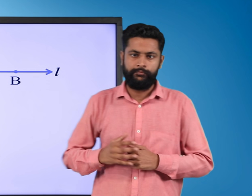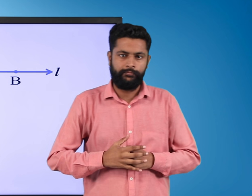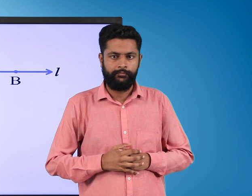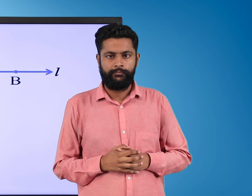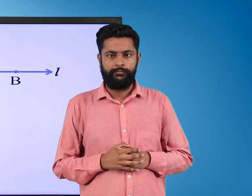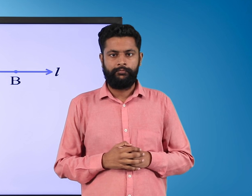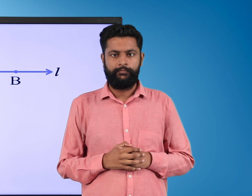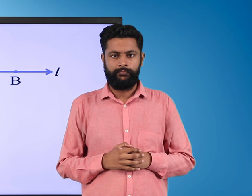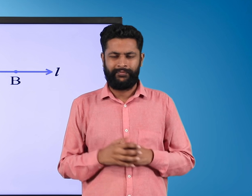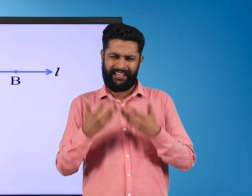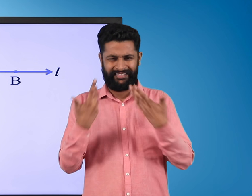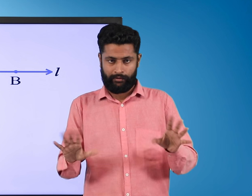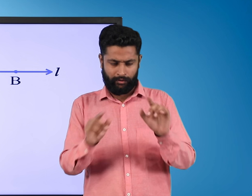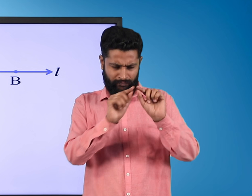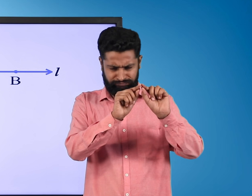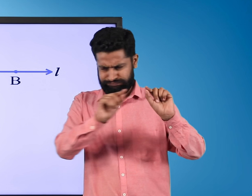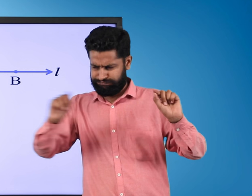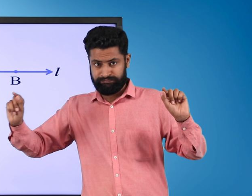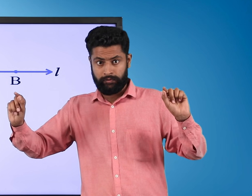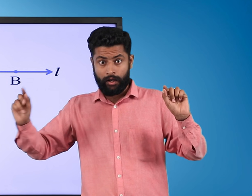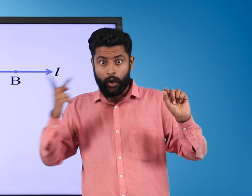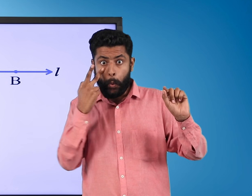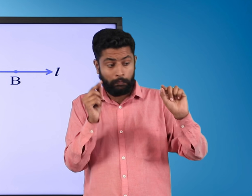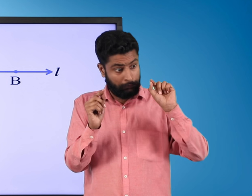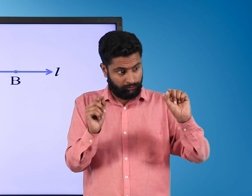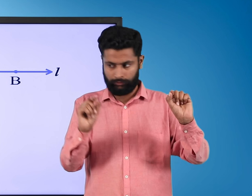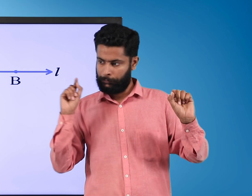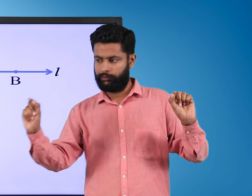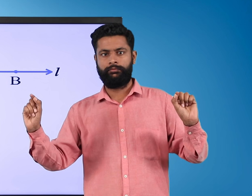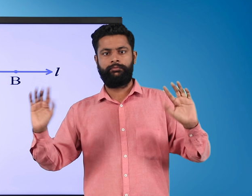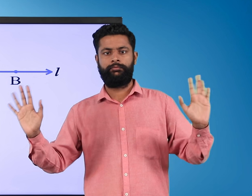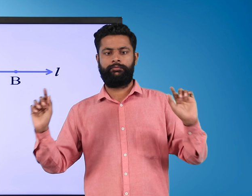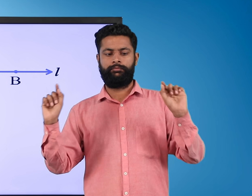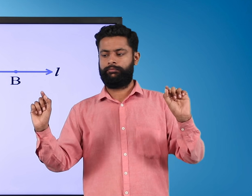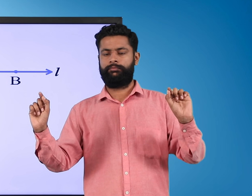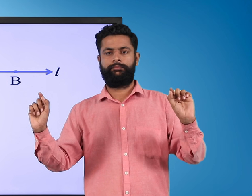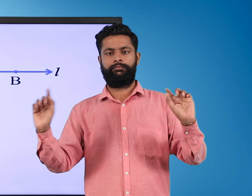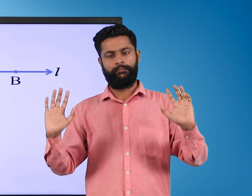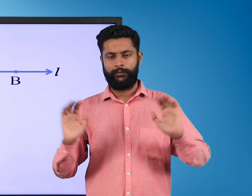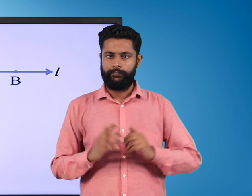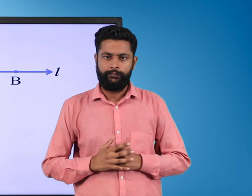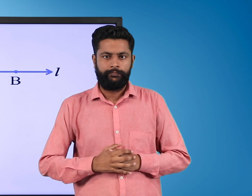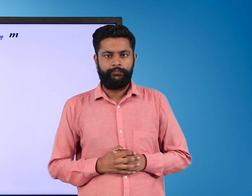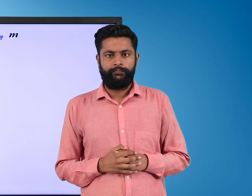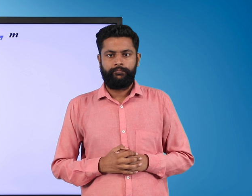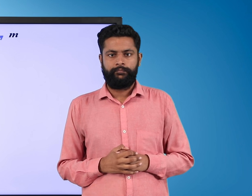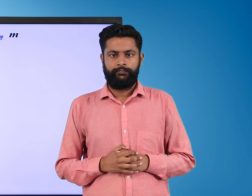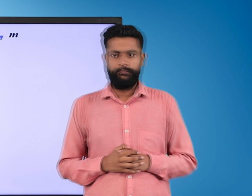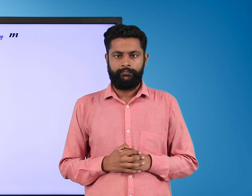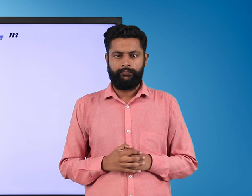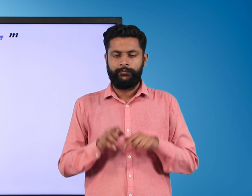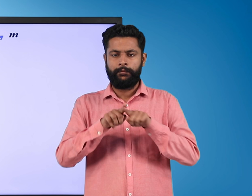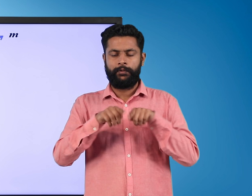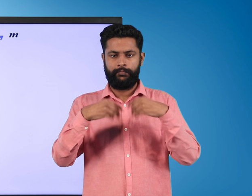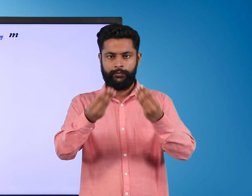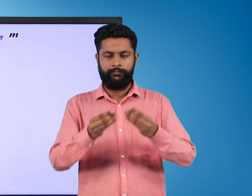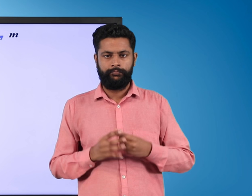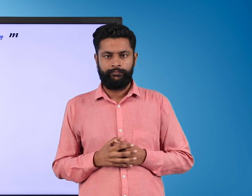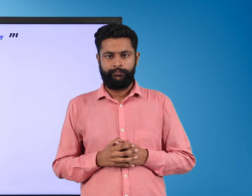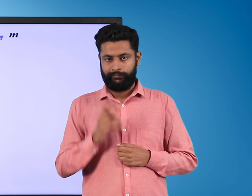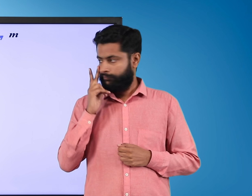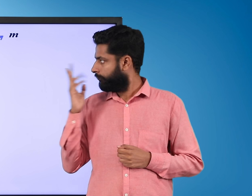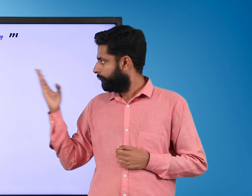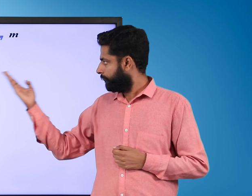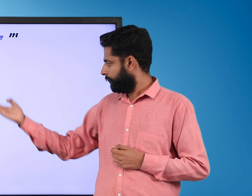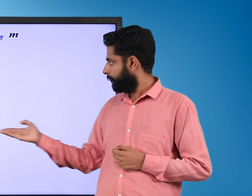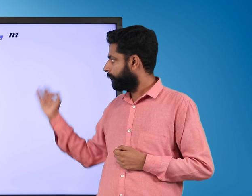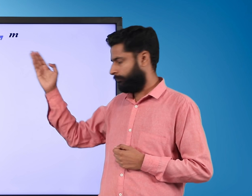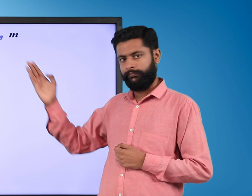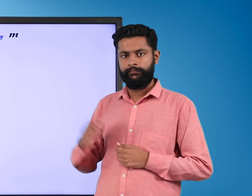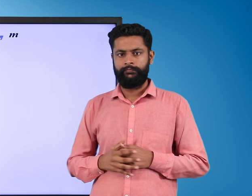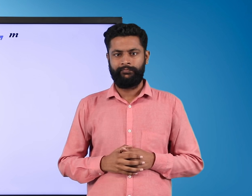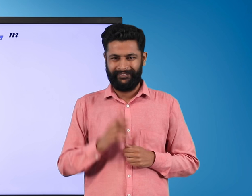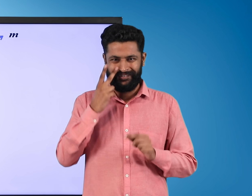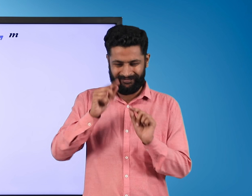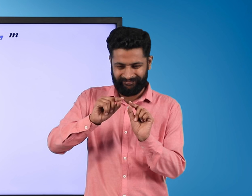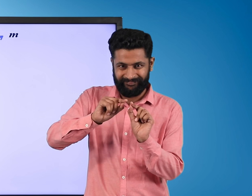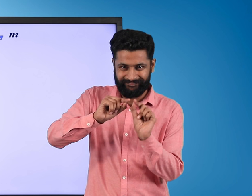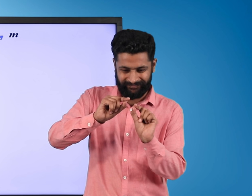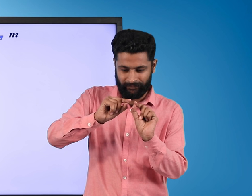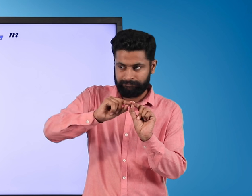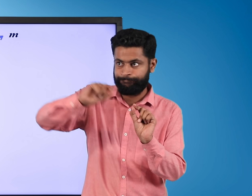Two points are enough to fix a line. For example, see the line PQ or M.